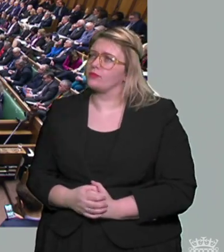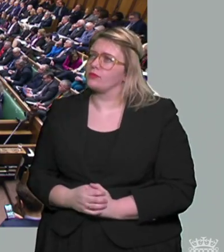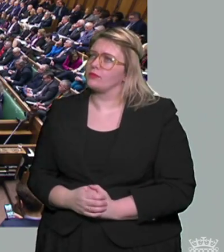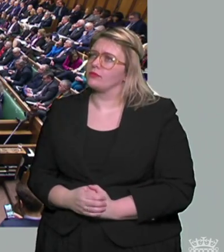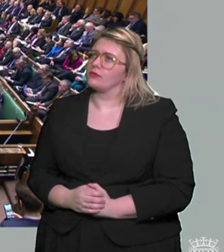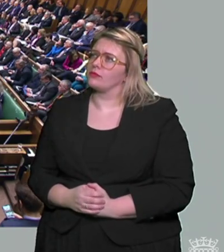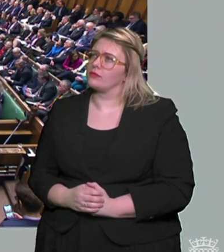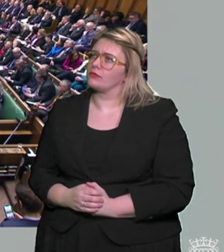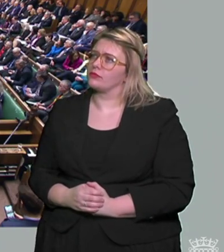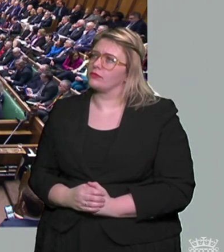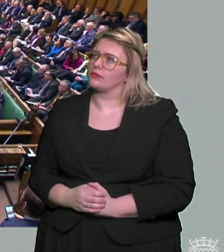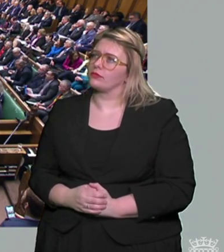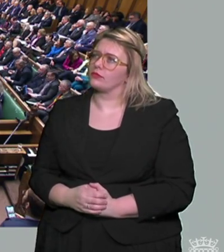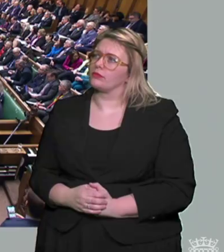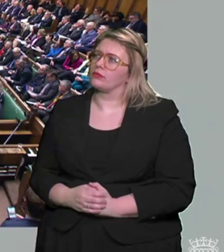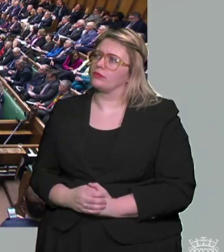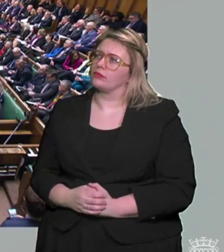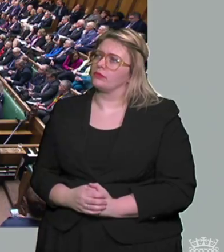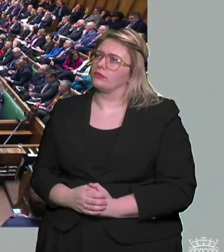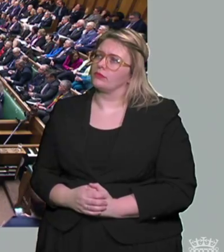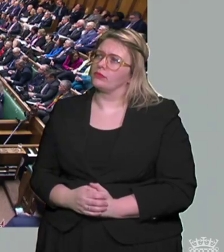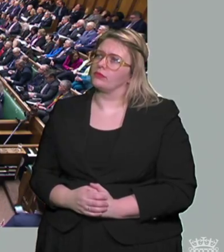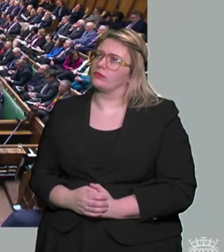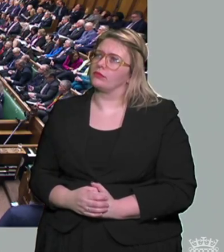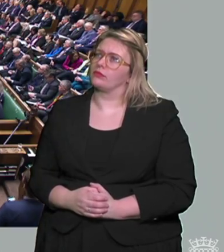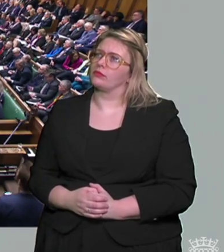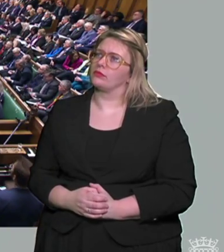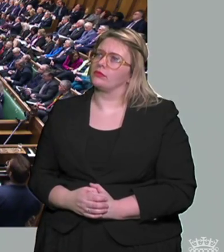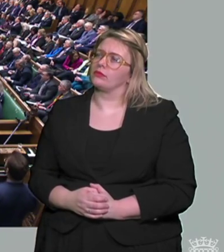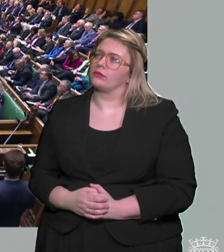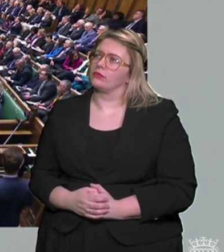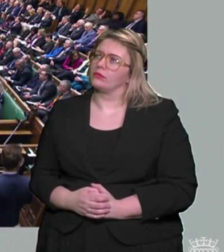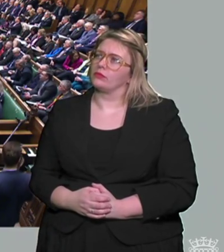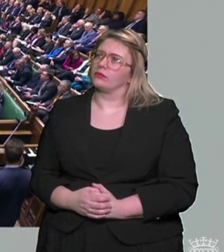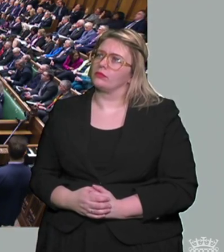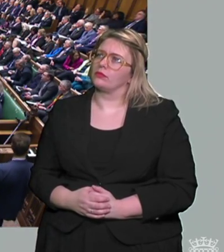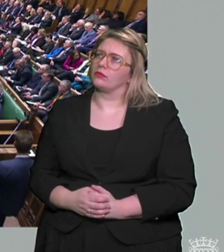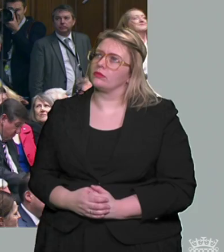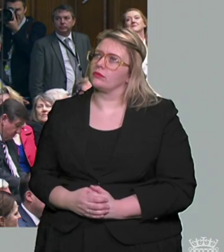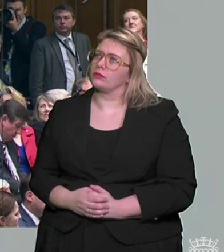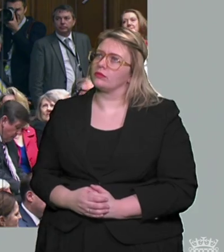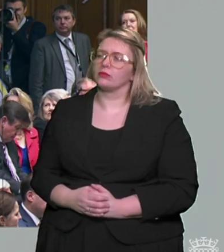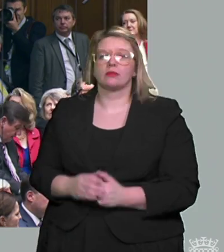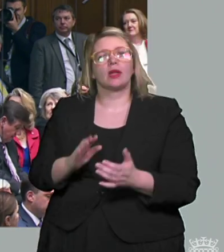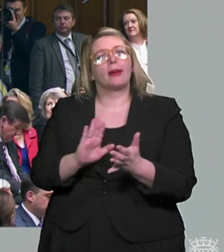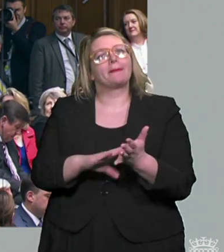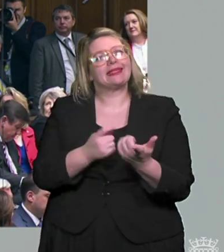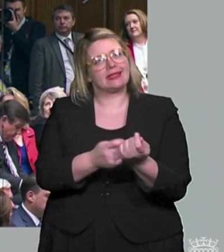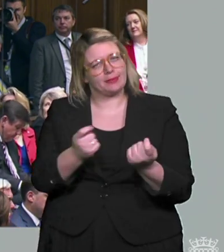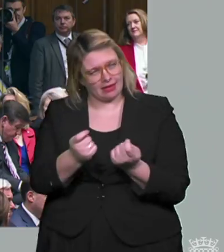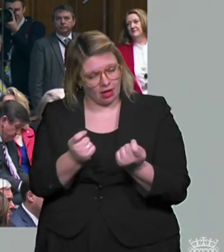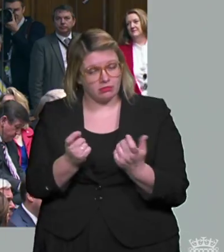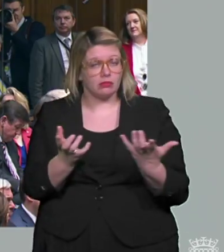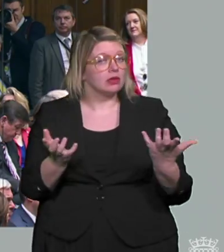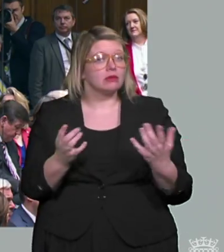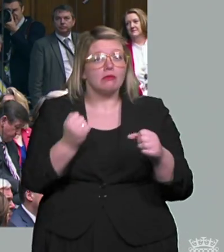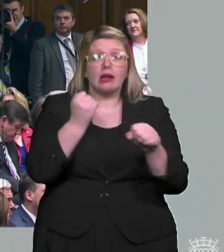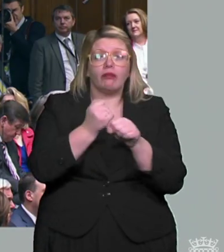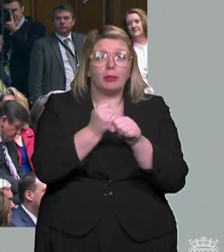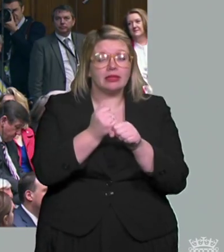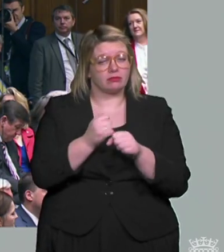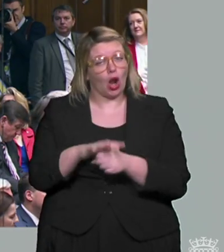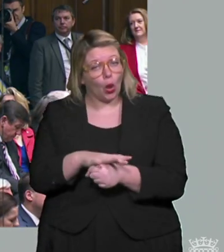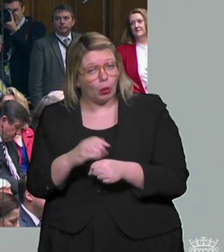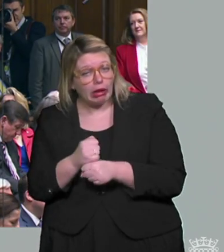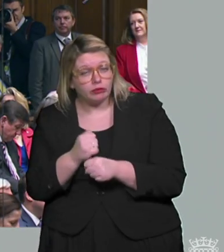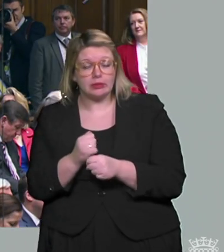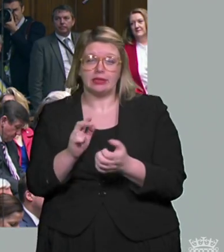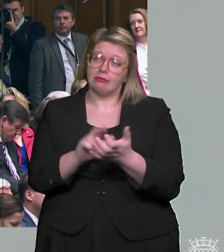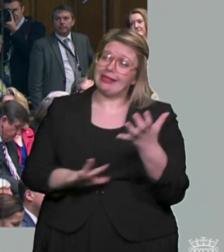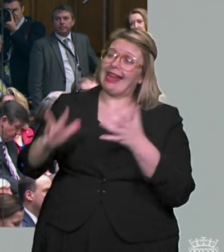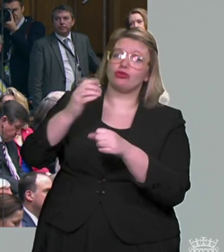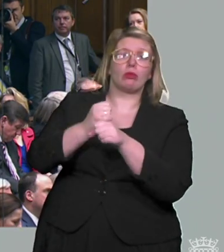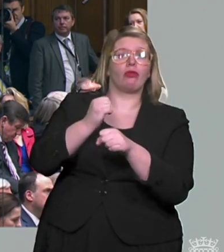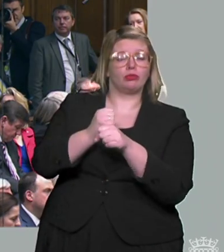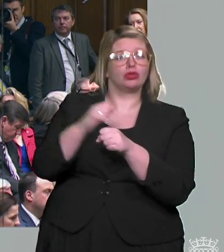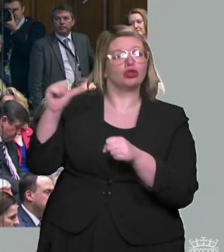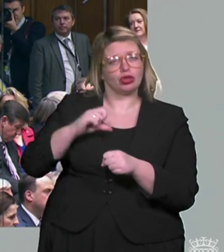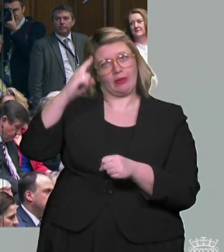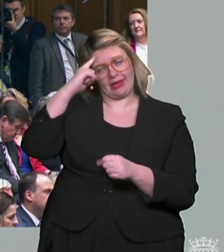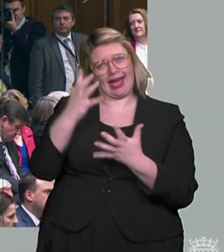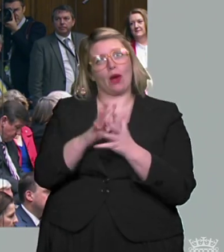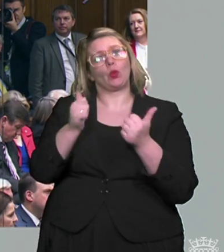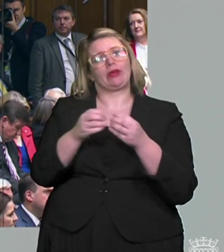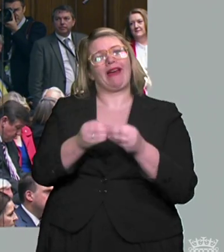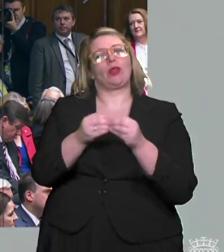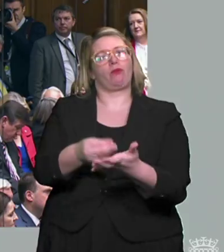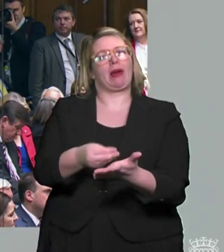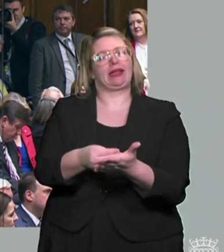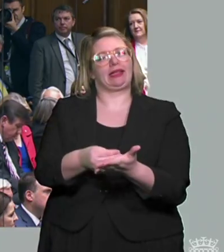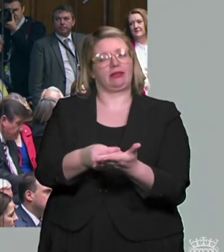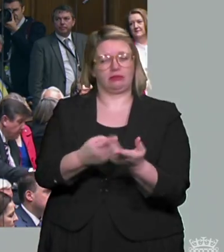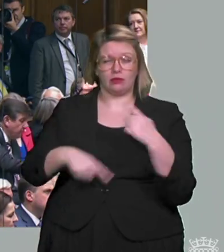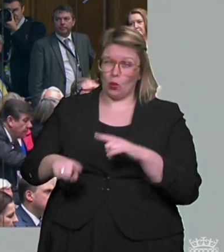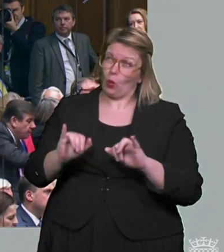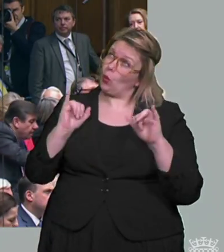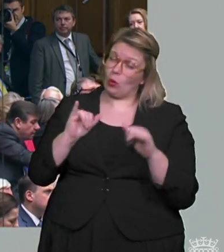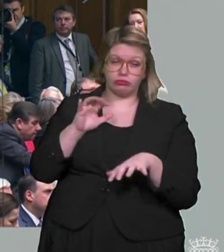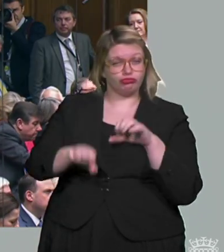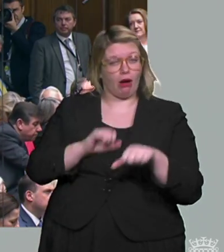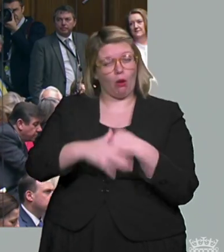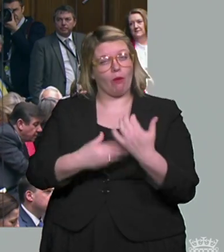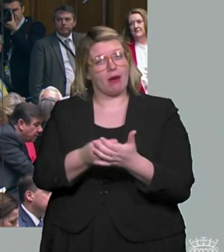Government at all levels, national and local, should always strive to deliver value for money for the taxpayer, particularly in a cost of living crisis.